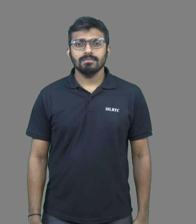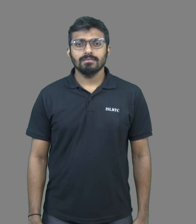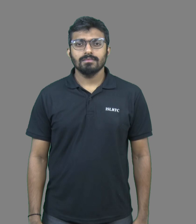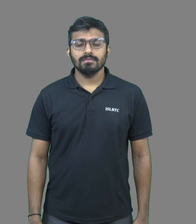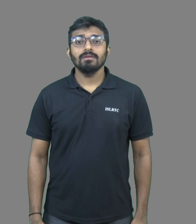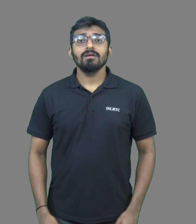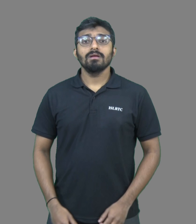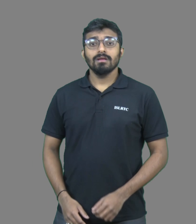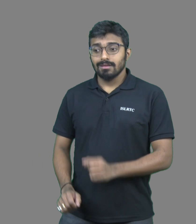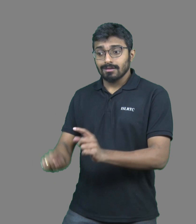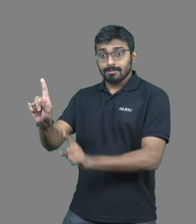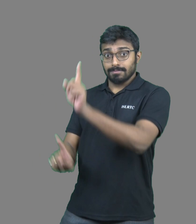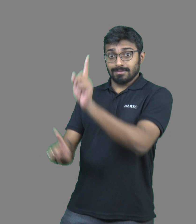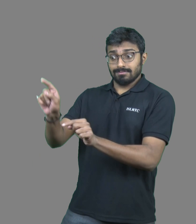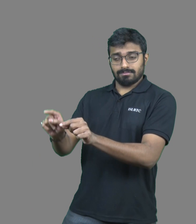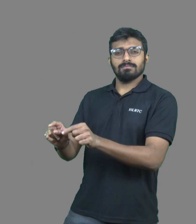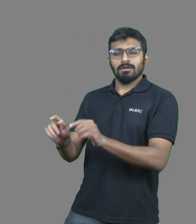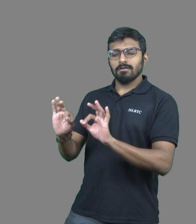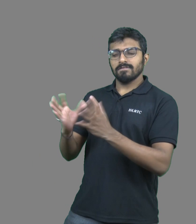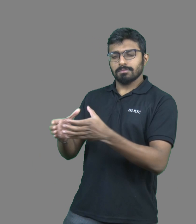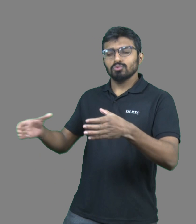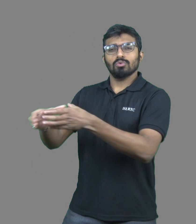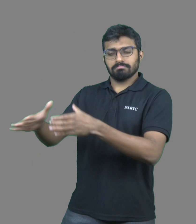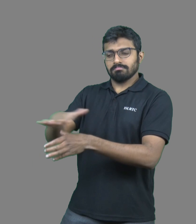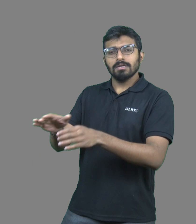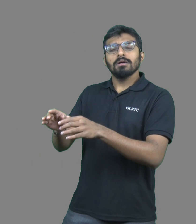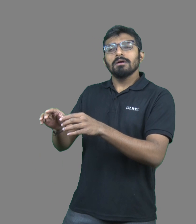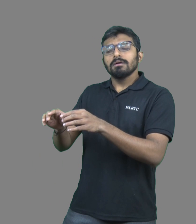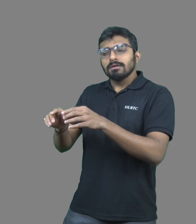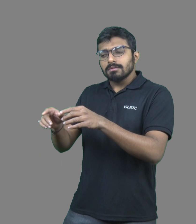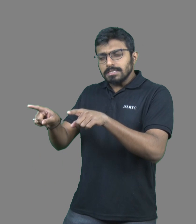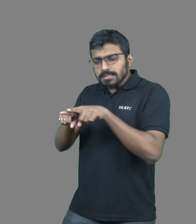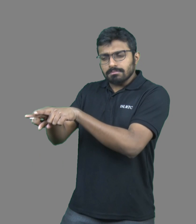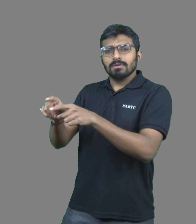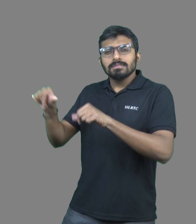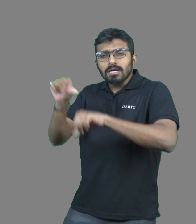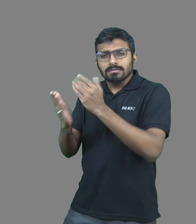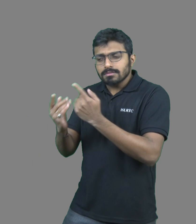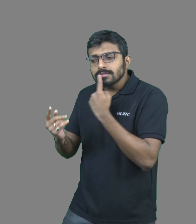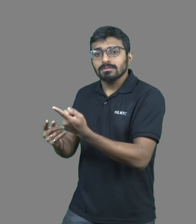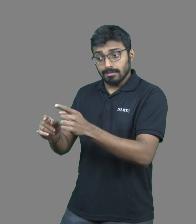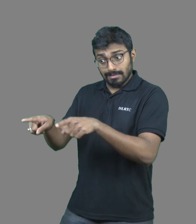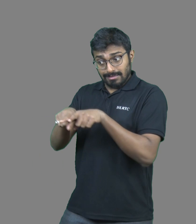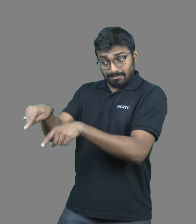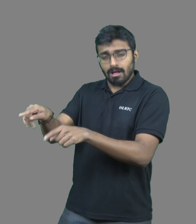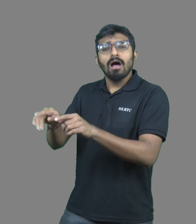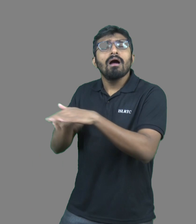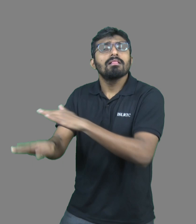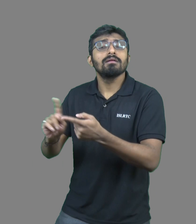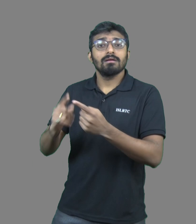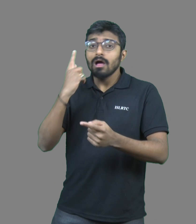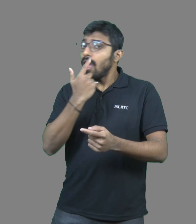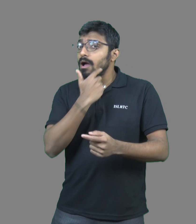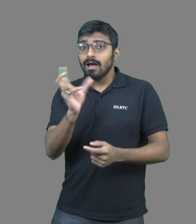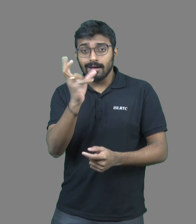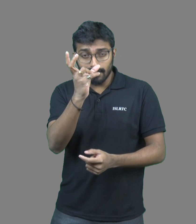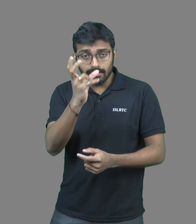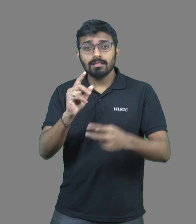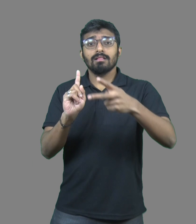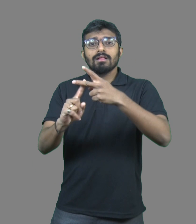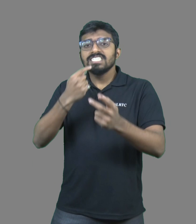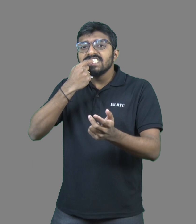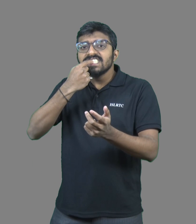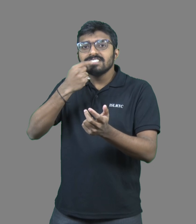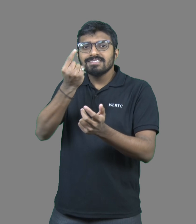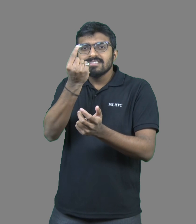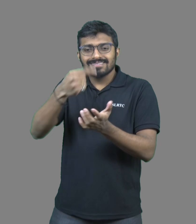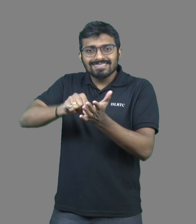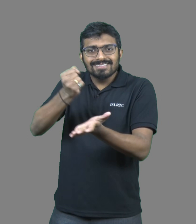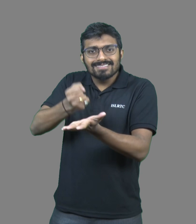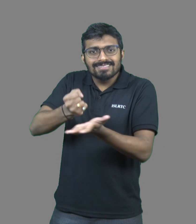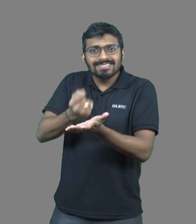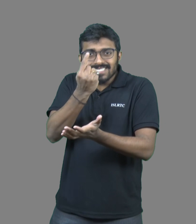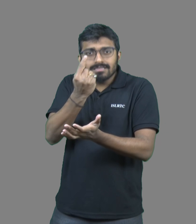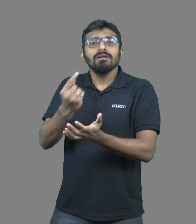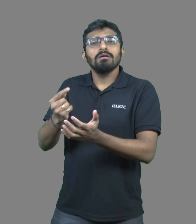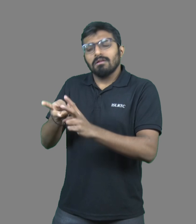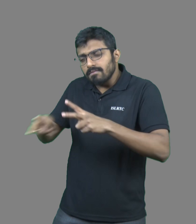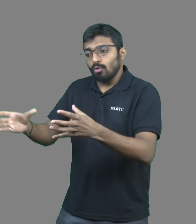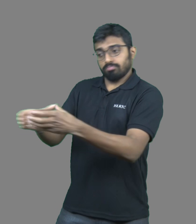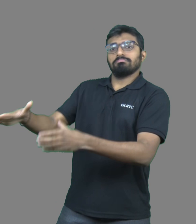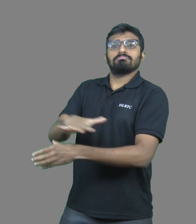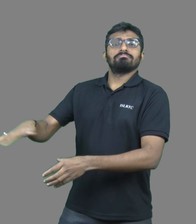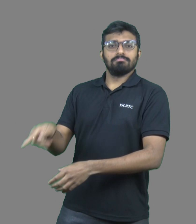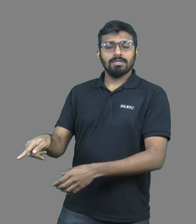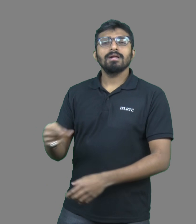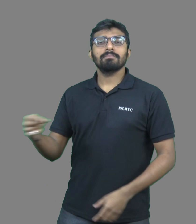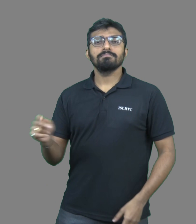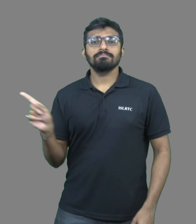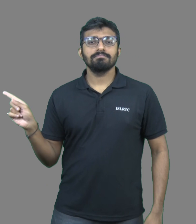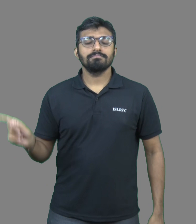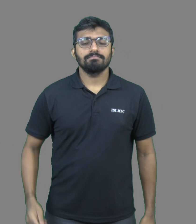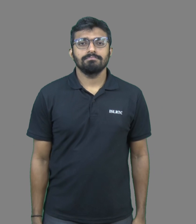Liliaceae Family of Crops